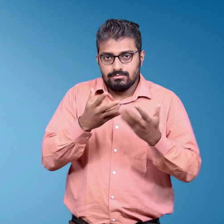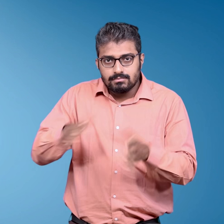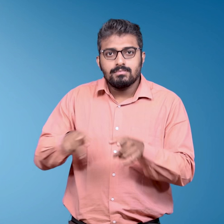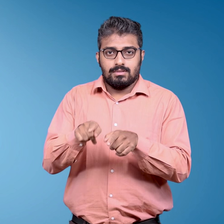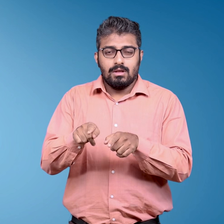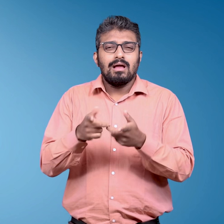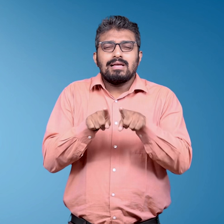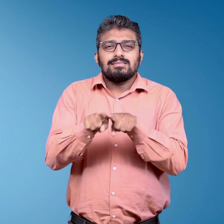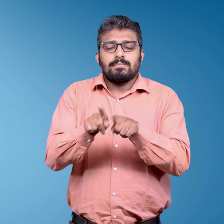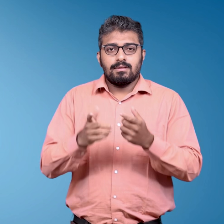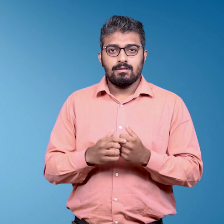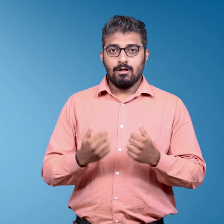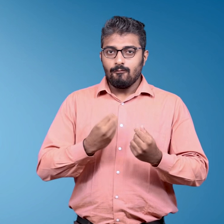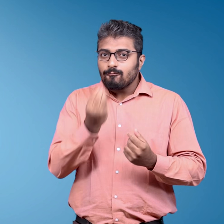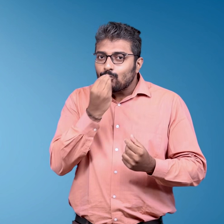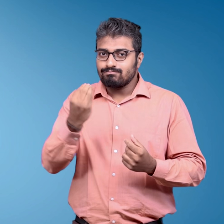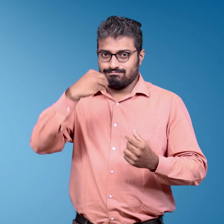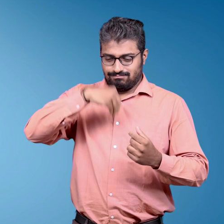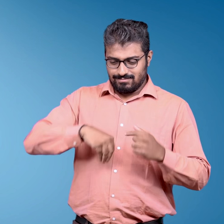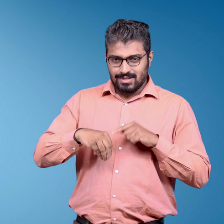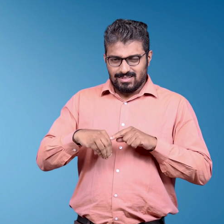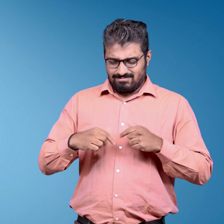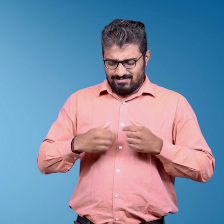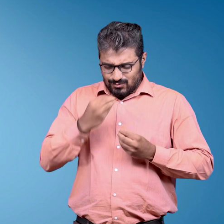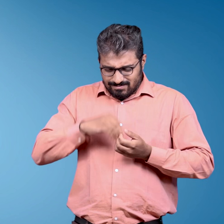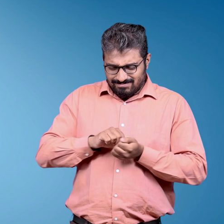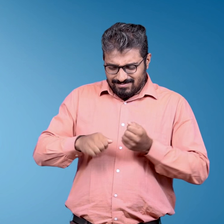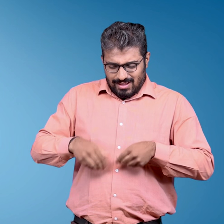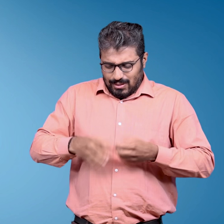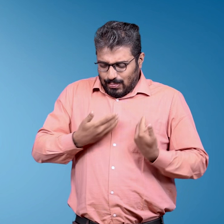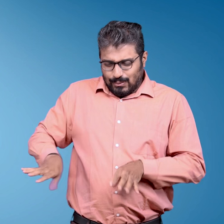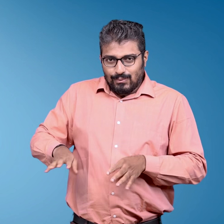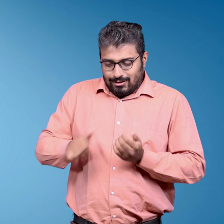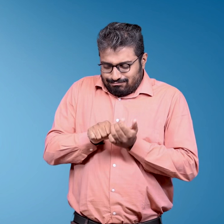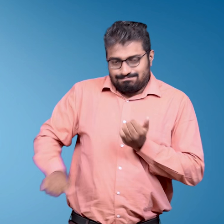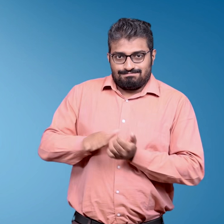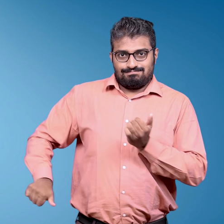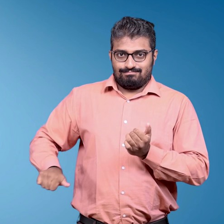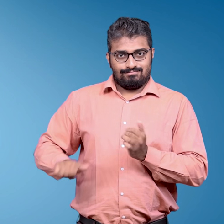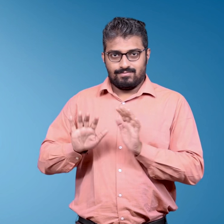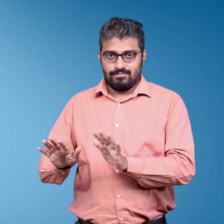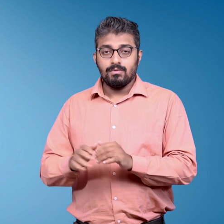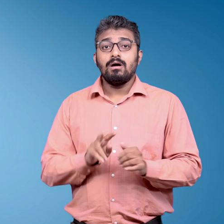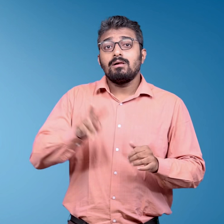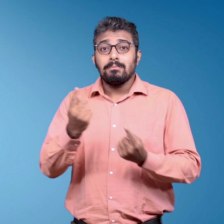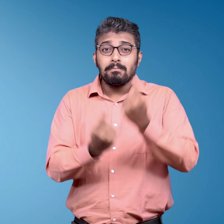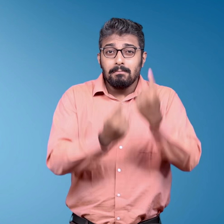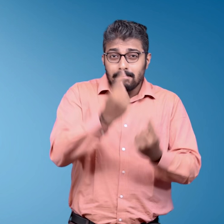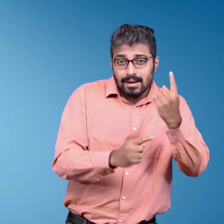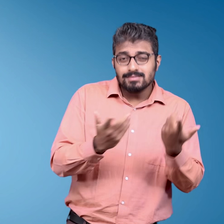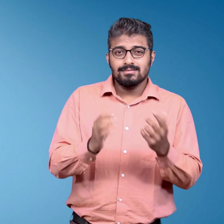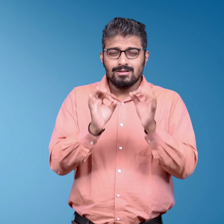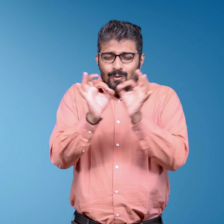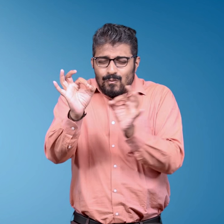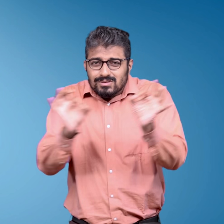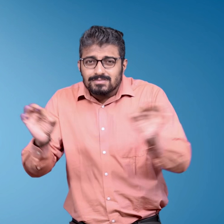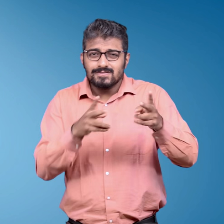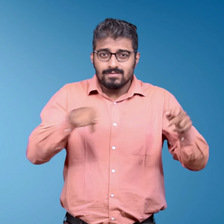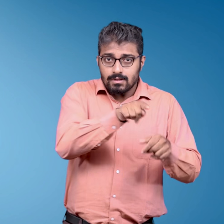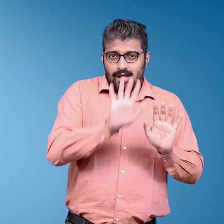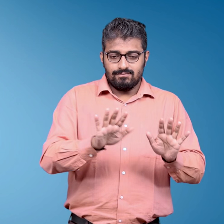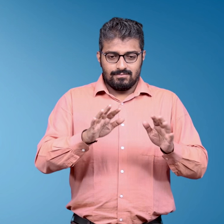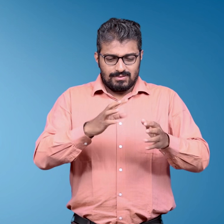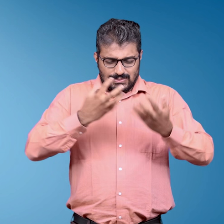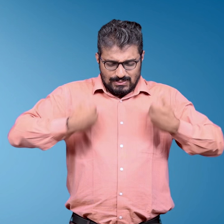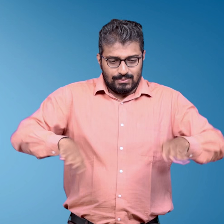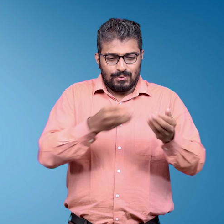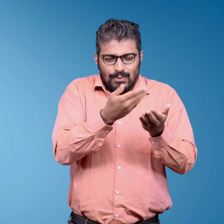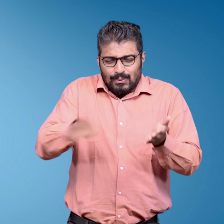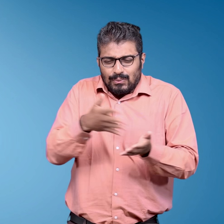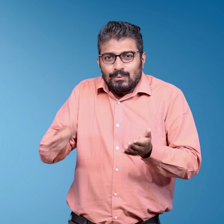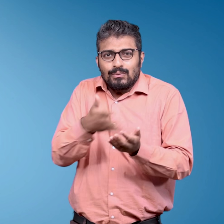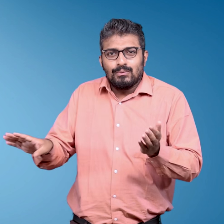For example, we get rid of food that is not used by our body. Plants and other organisms also excrete waste products.